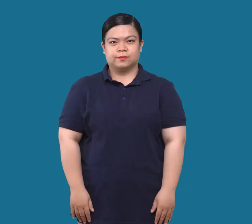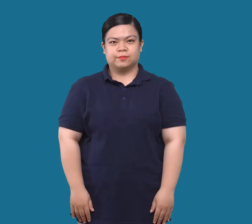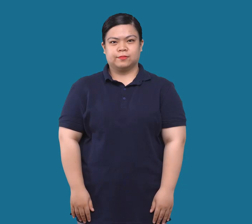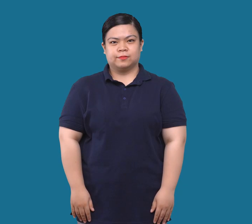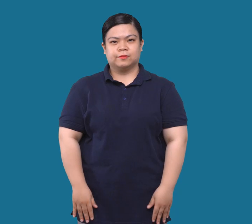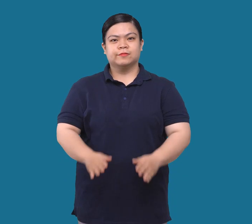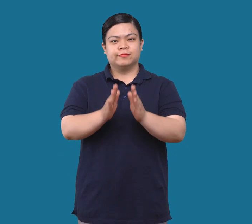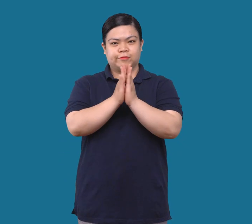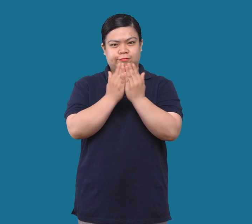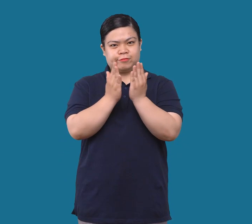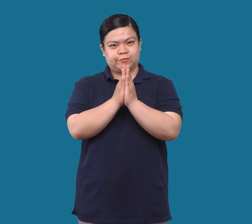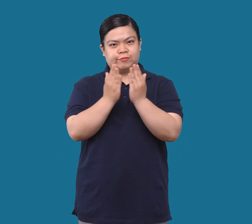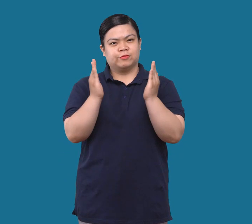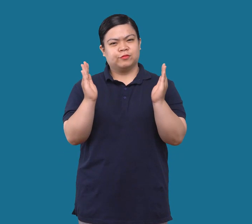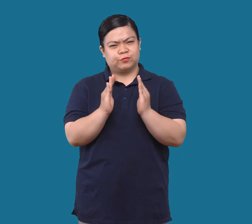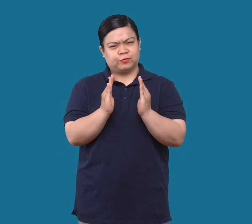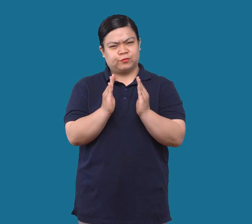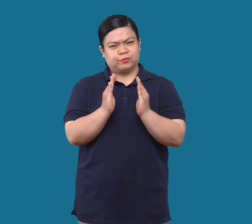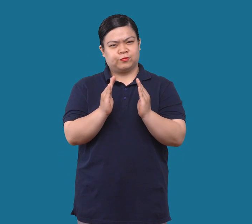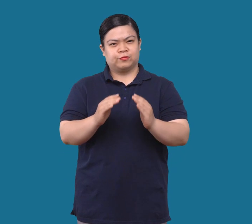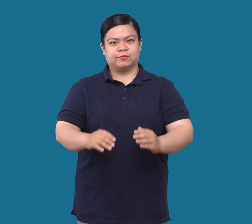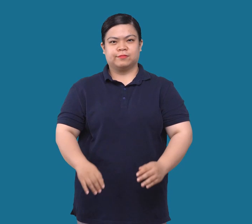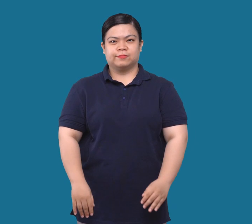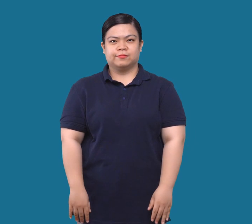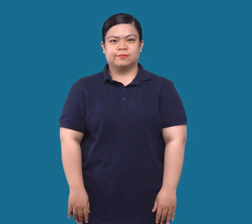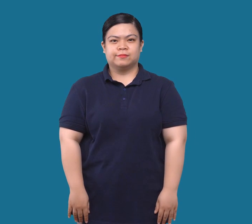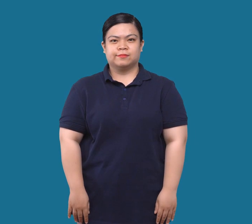sổ điểm danh